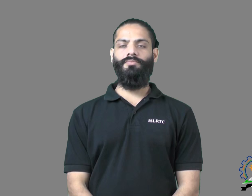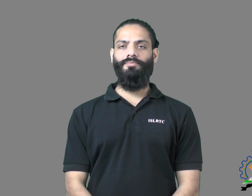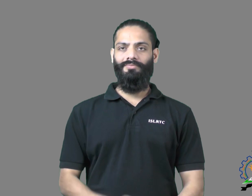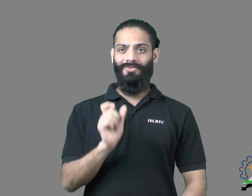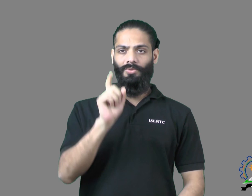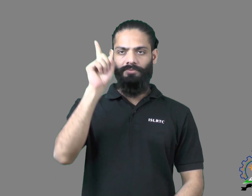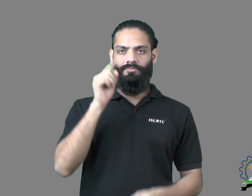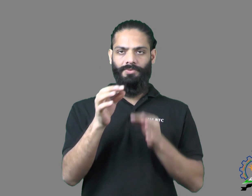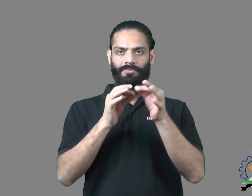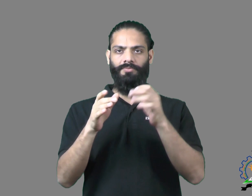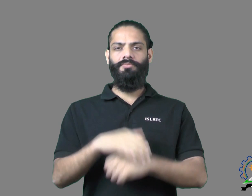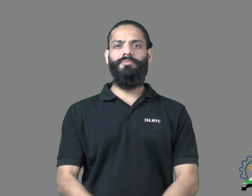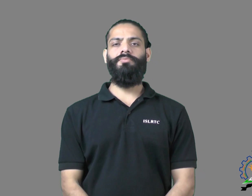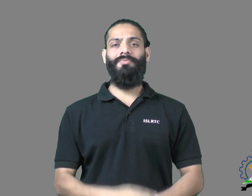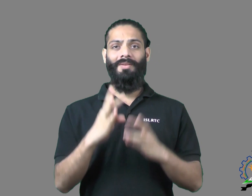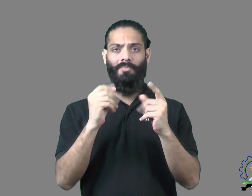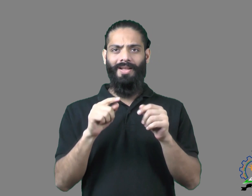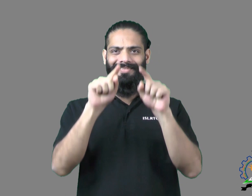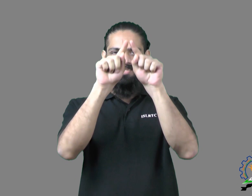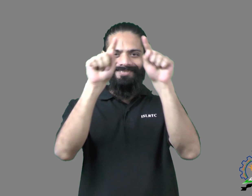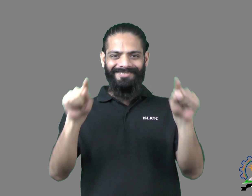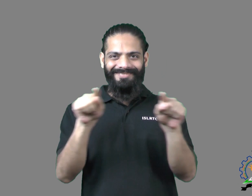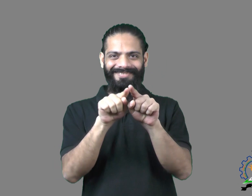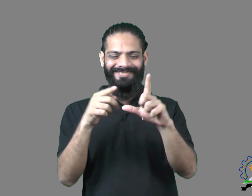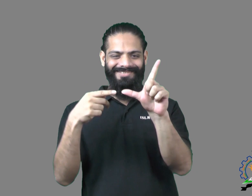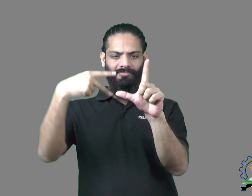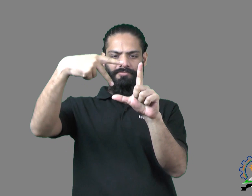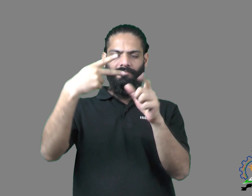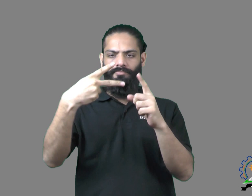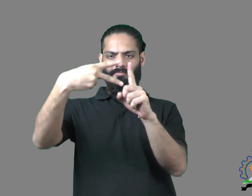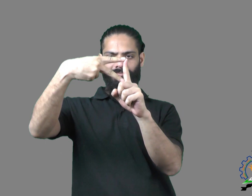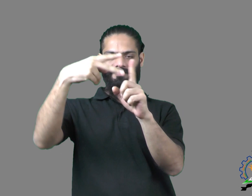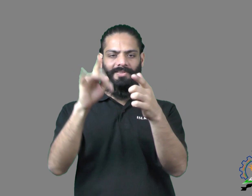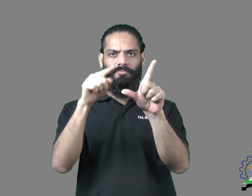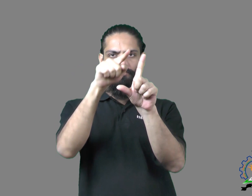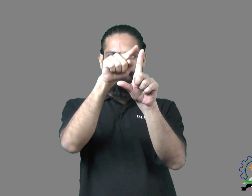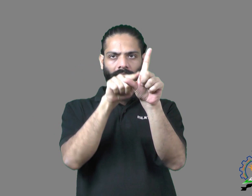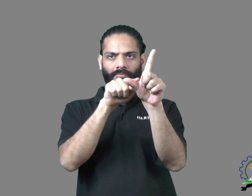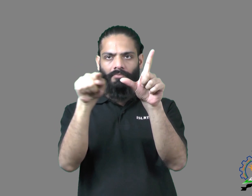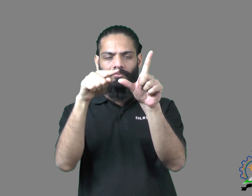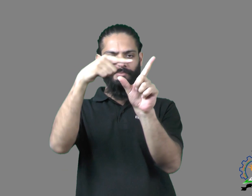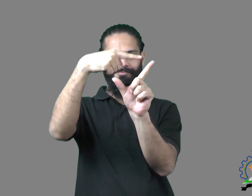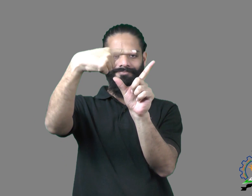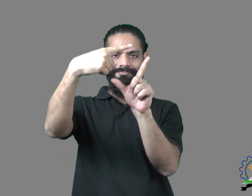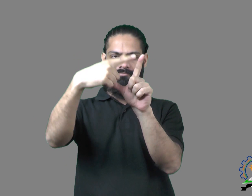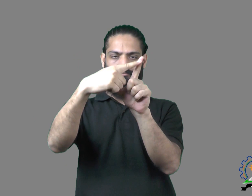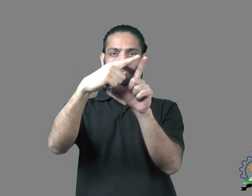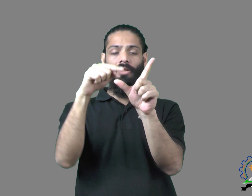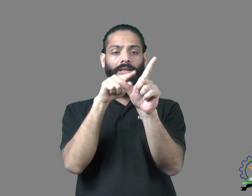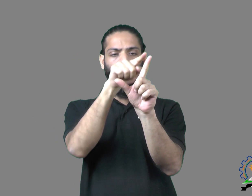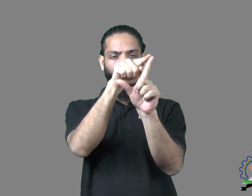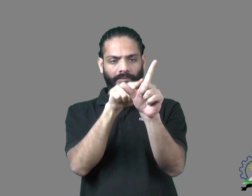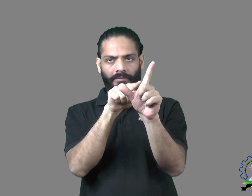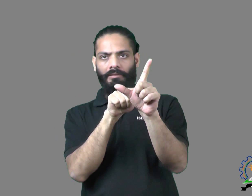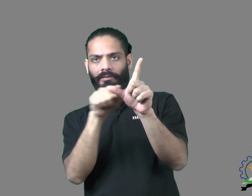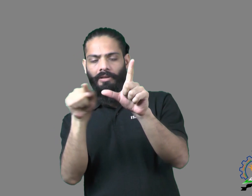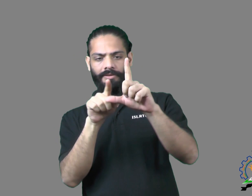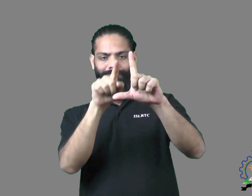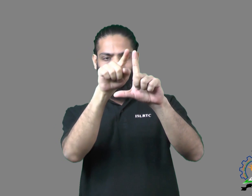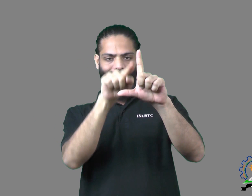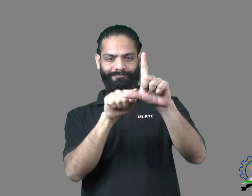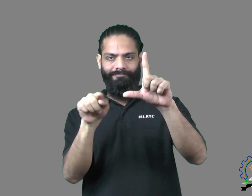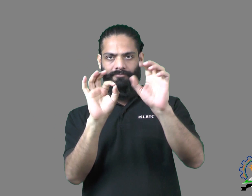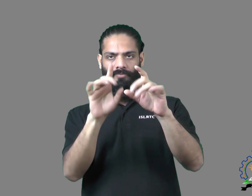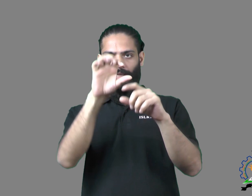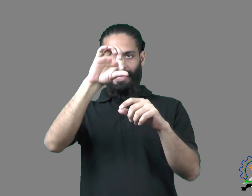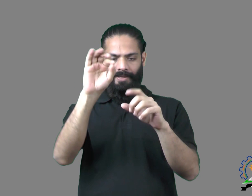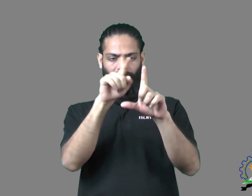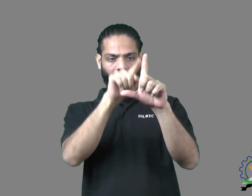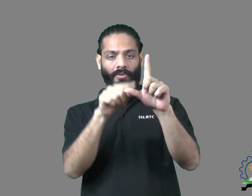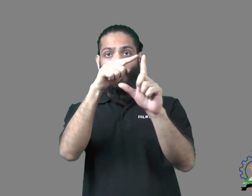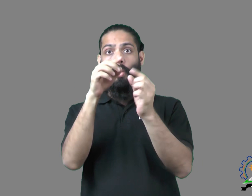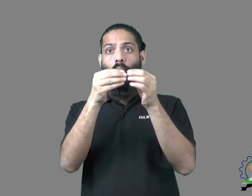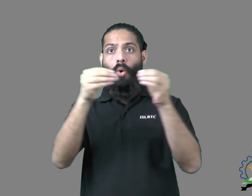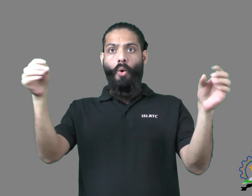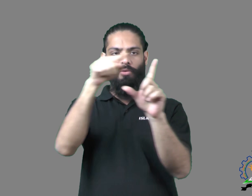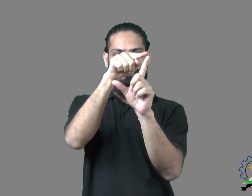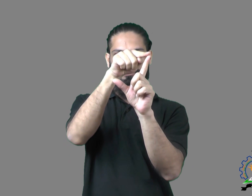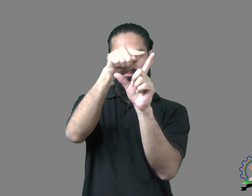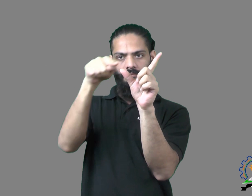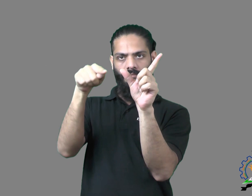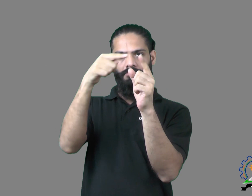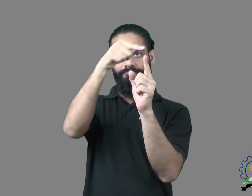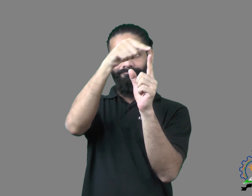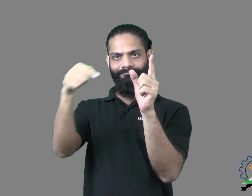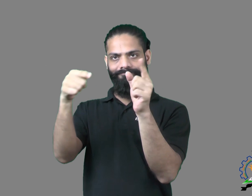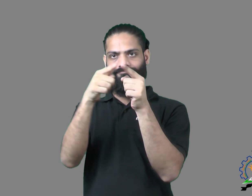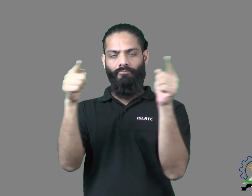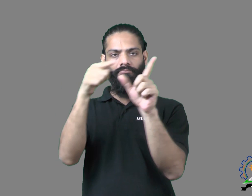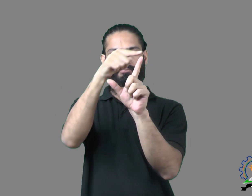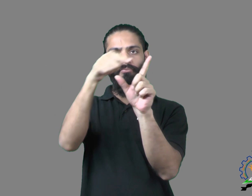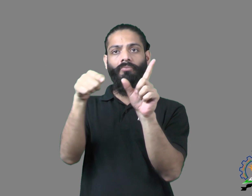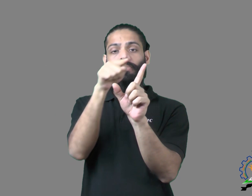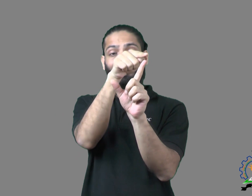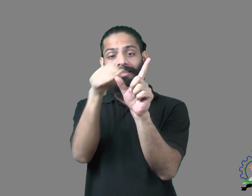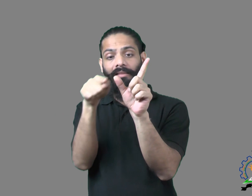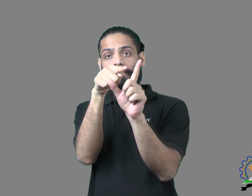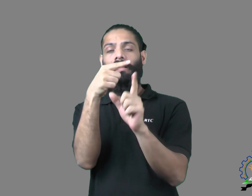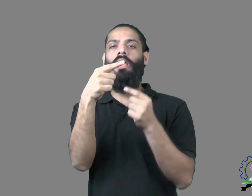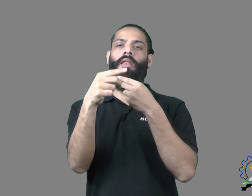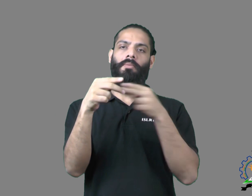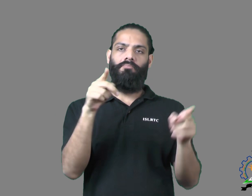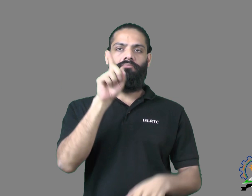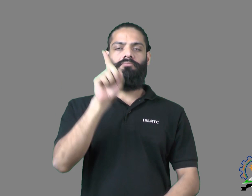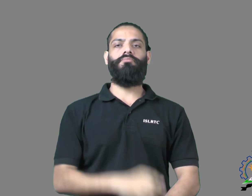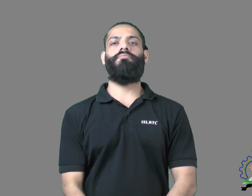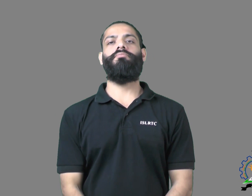Hypotenuse